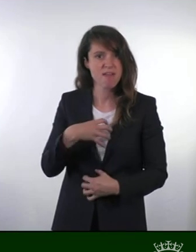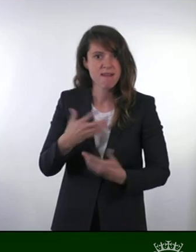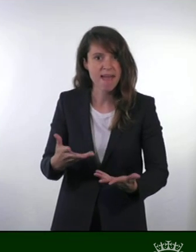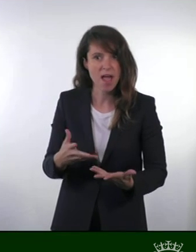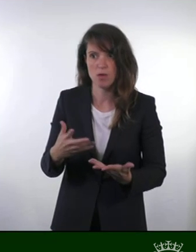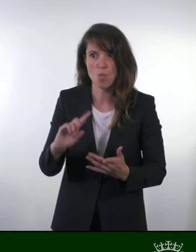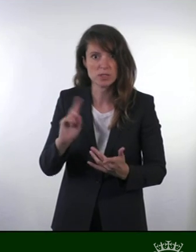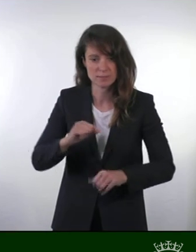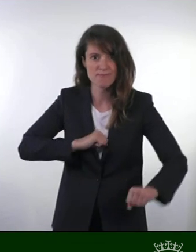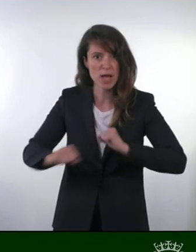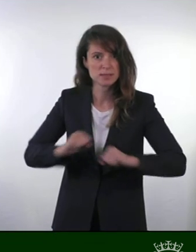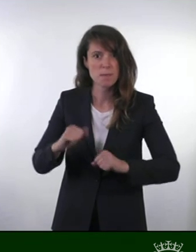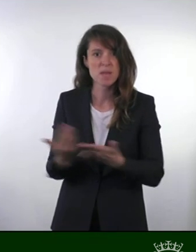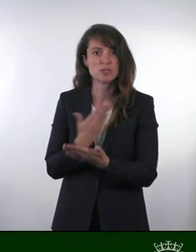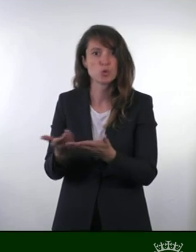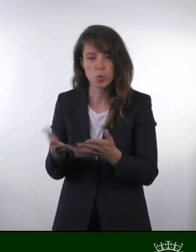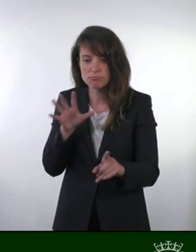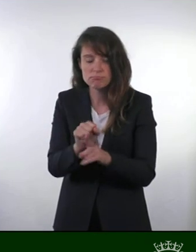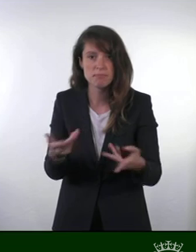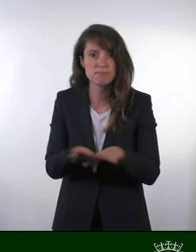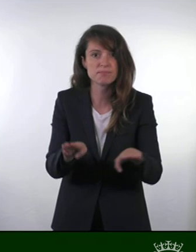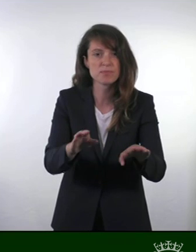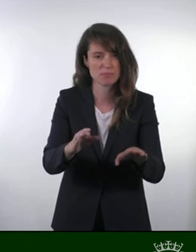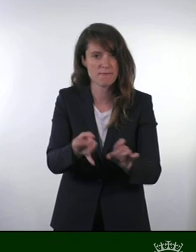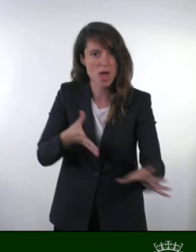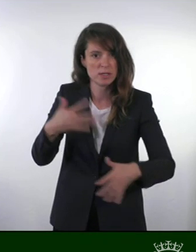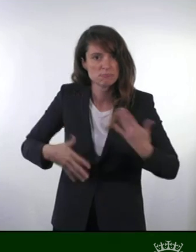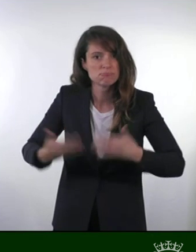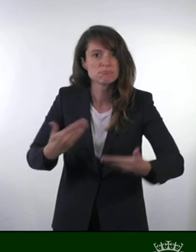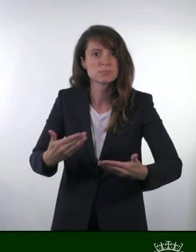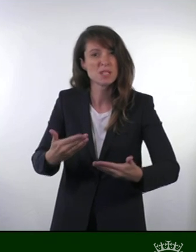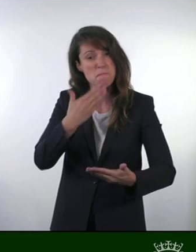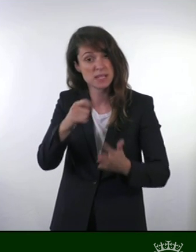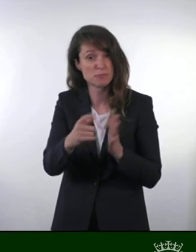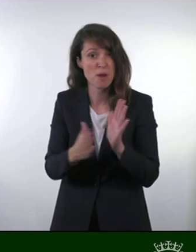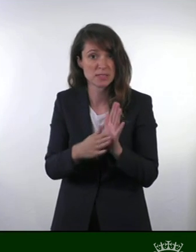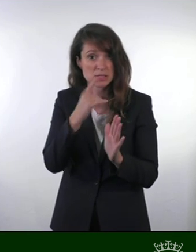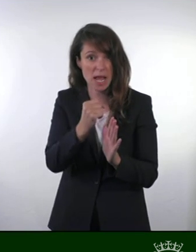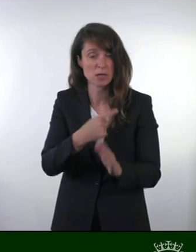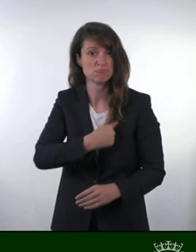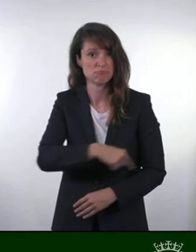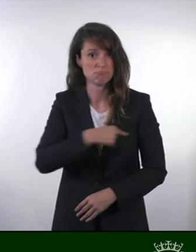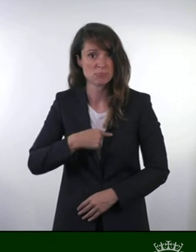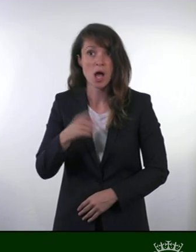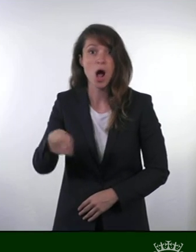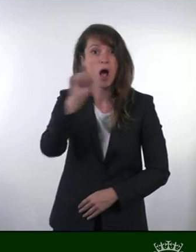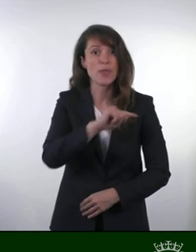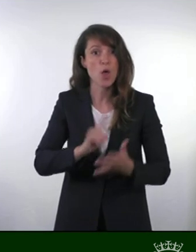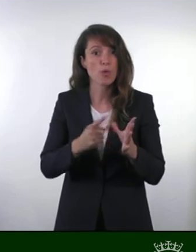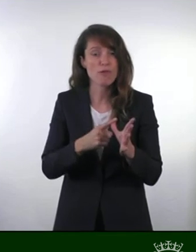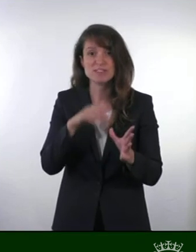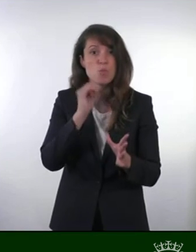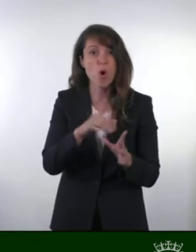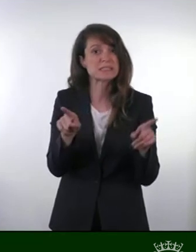Can the Prime Minister give a cast-iron guarantee today that no other local authority will ever be put in that position again?